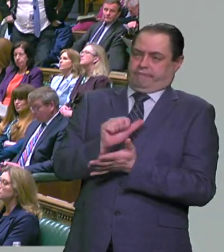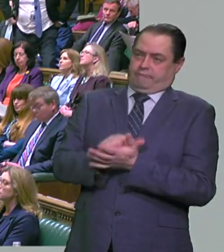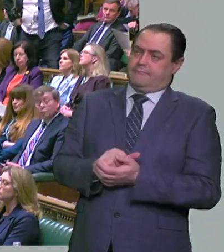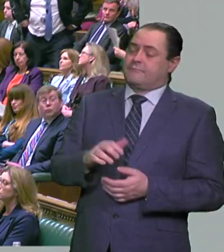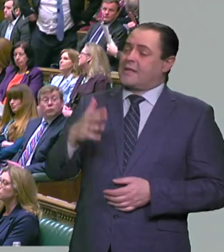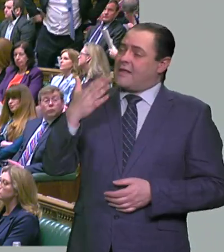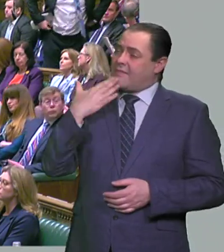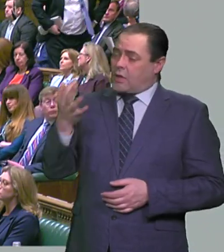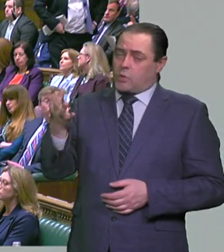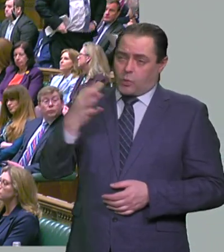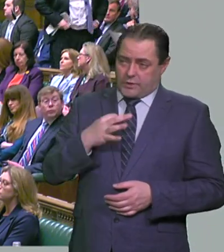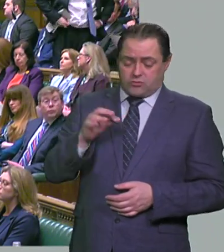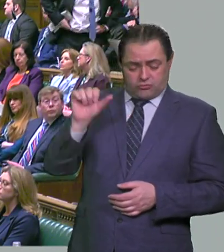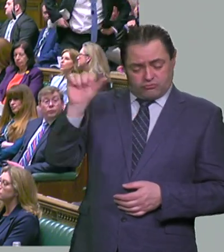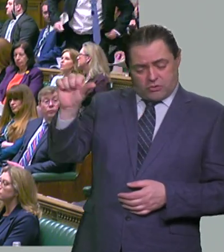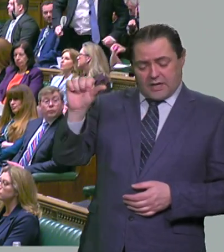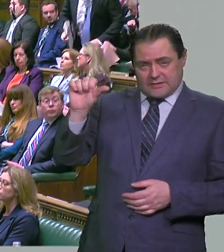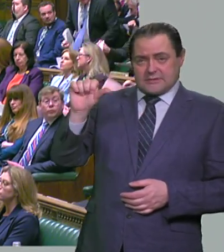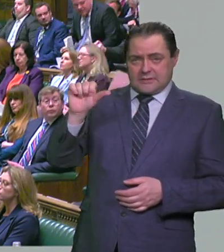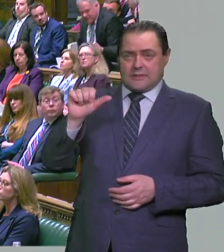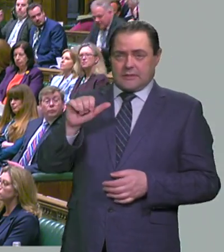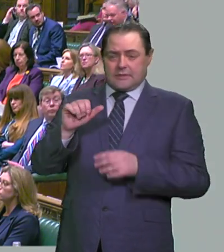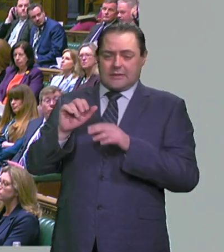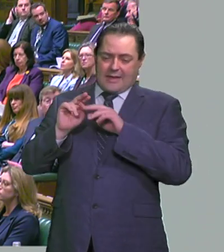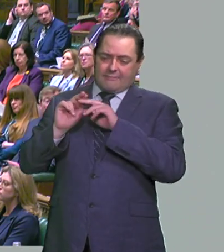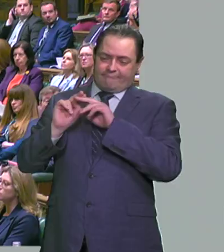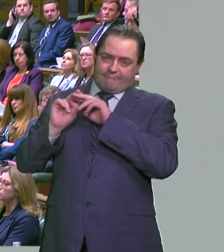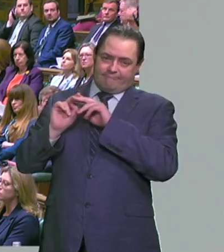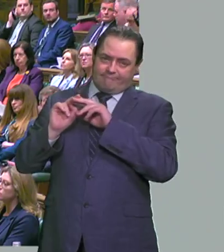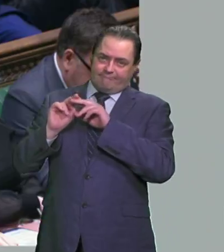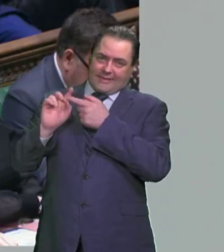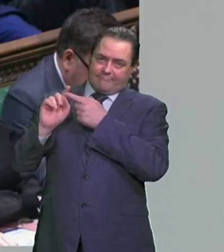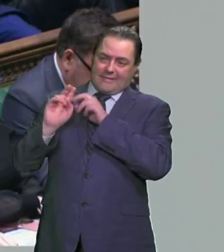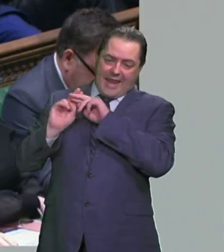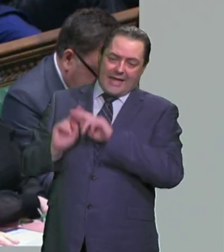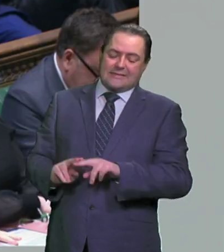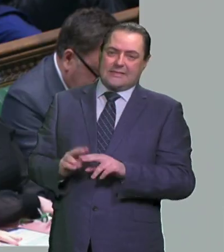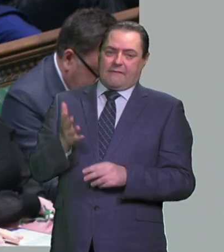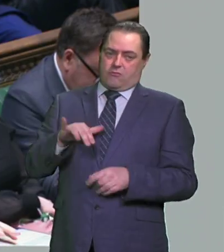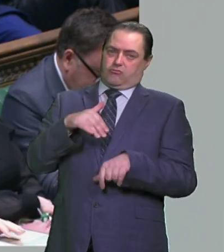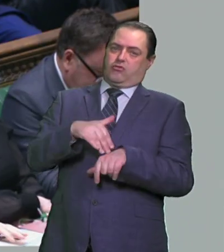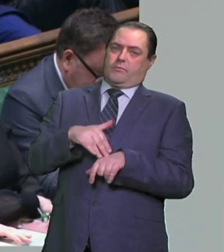My honourable Friend is absolutely right that legacy remains a highly complex and difficult issue.